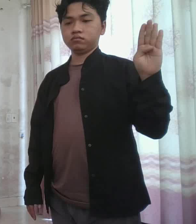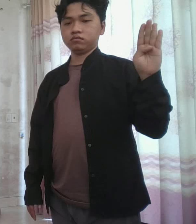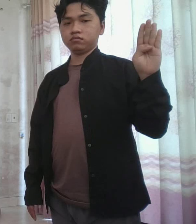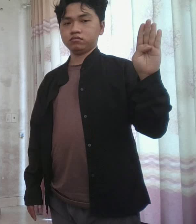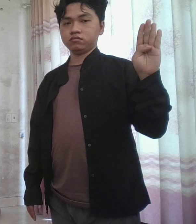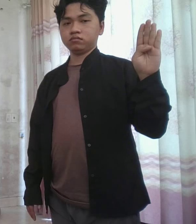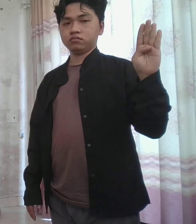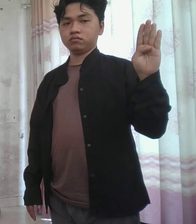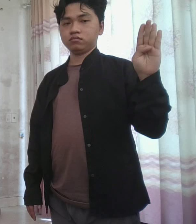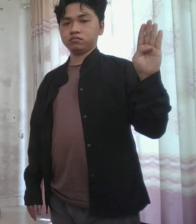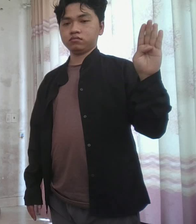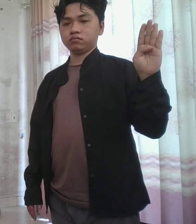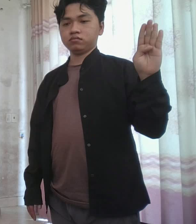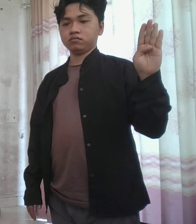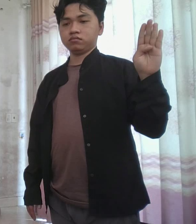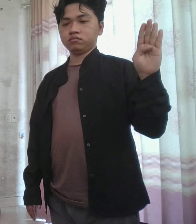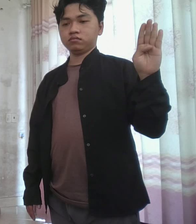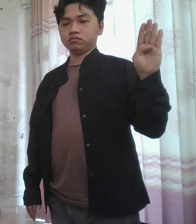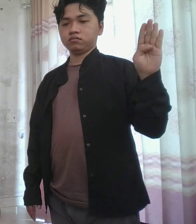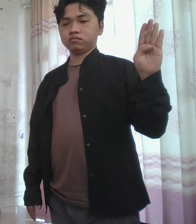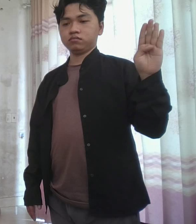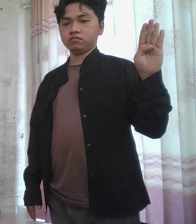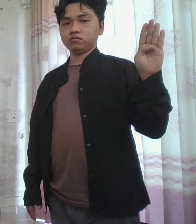b